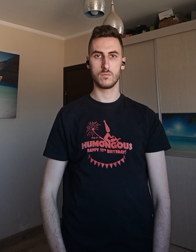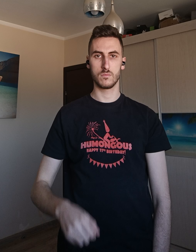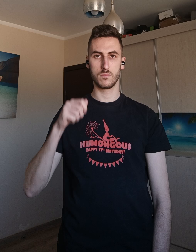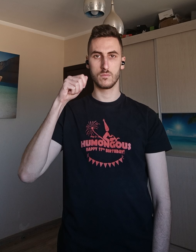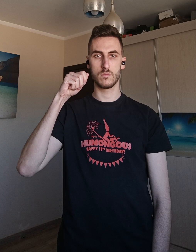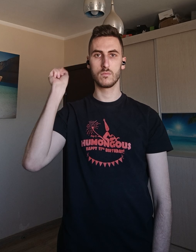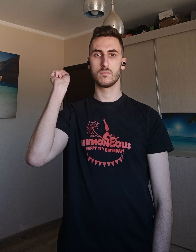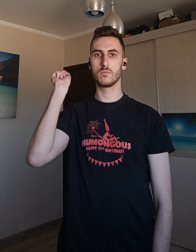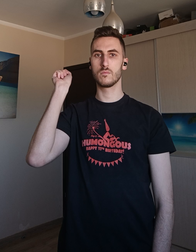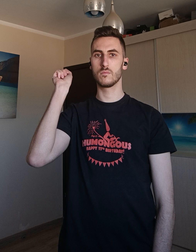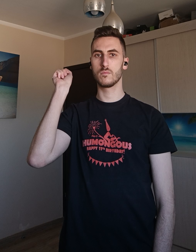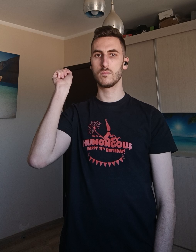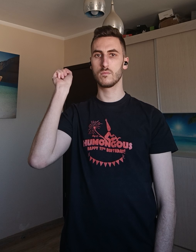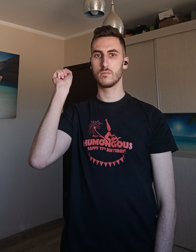יקר